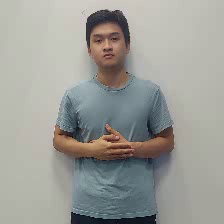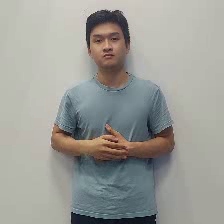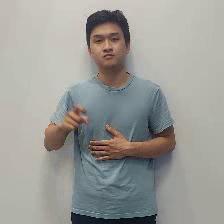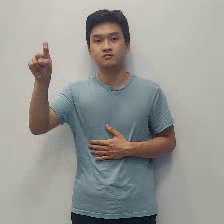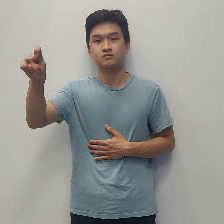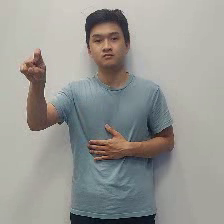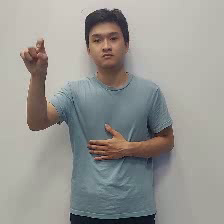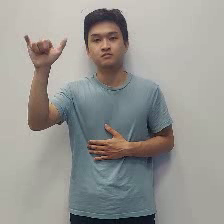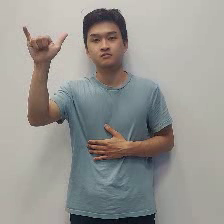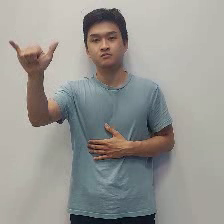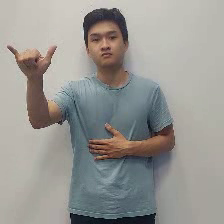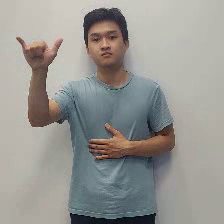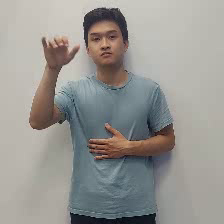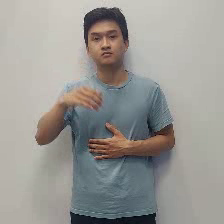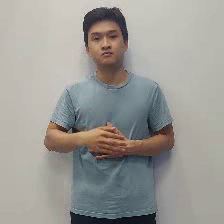Đồng ý